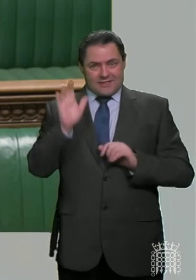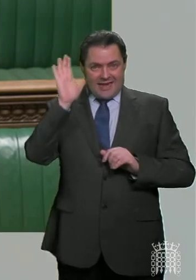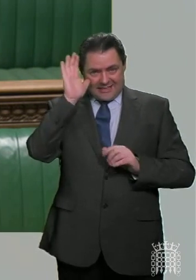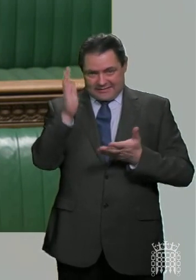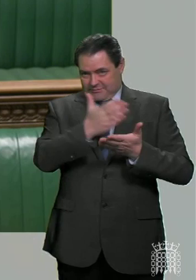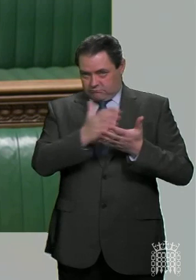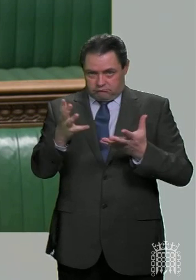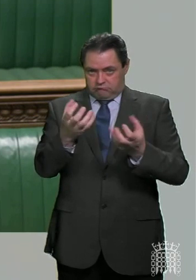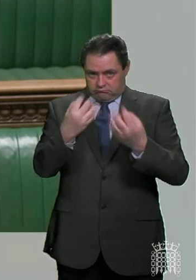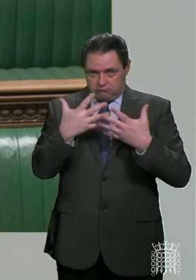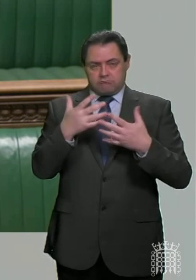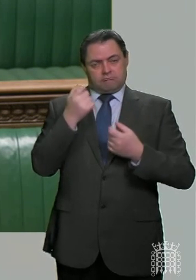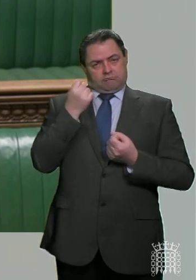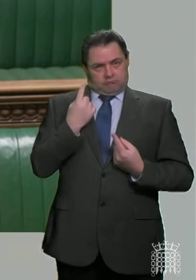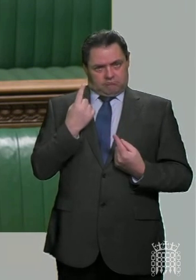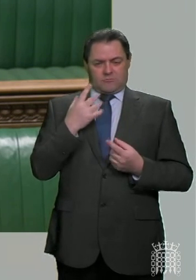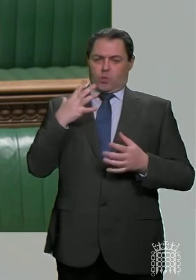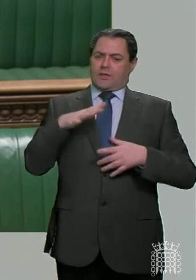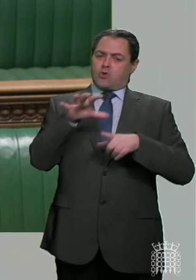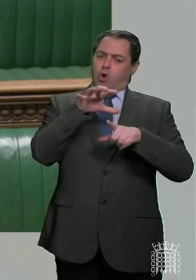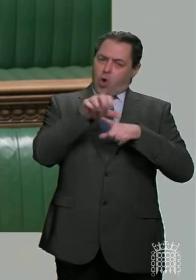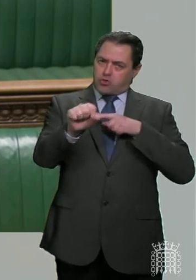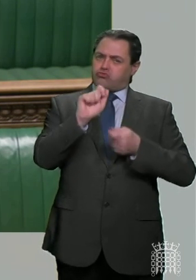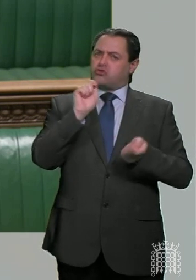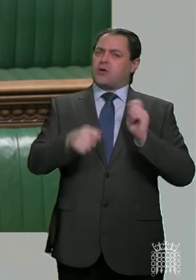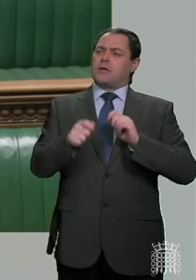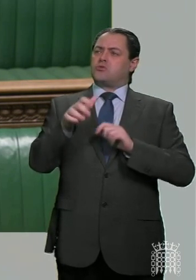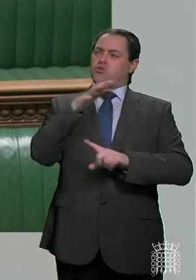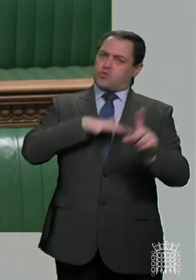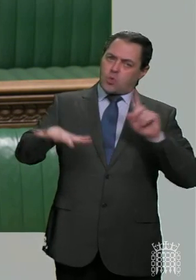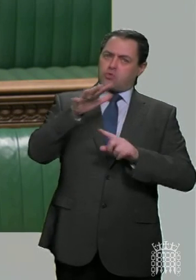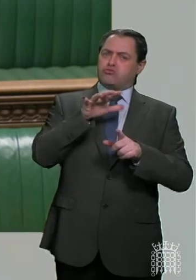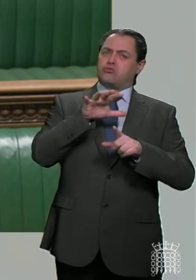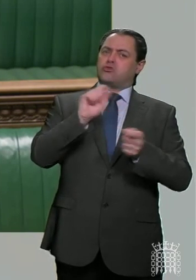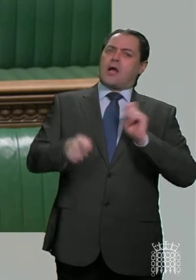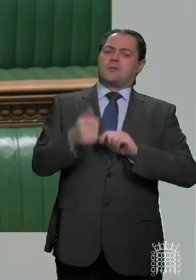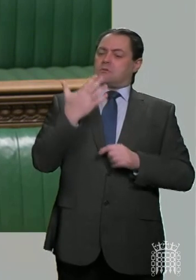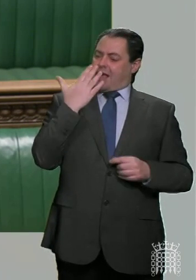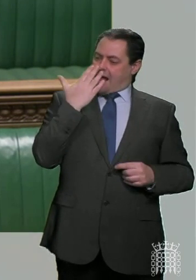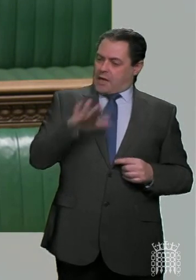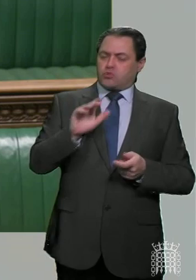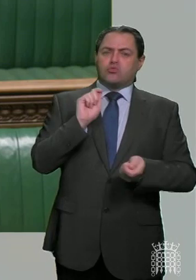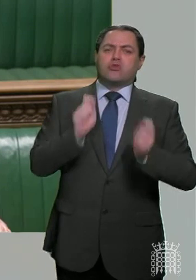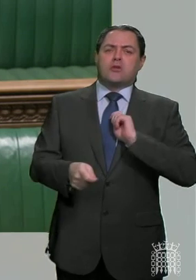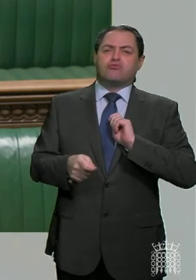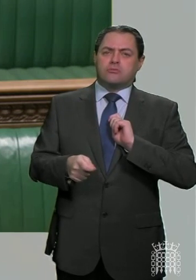That is what we must do. We need a cultural and social change in attitudes to redress the balance.